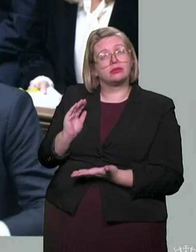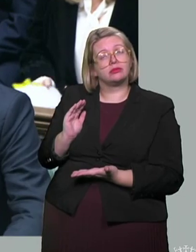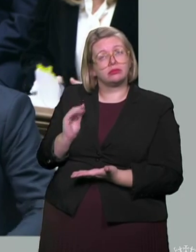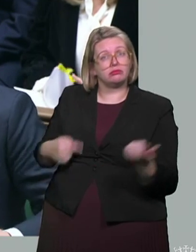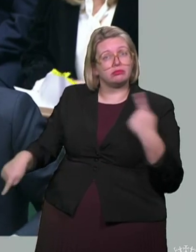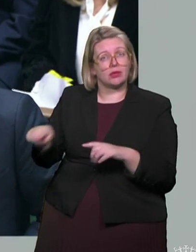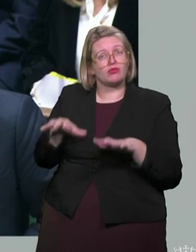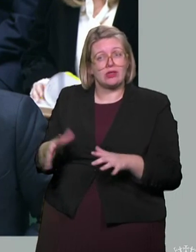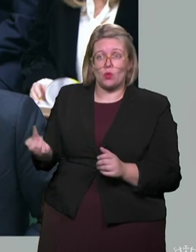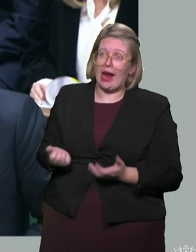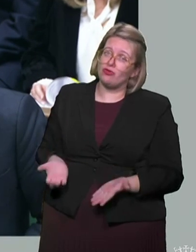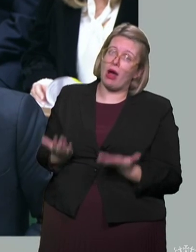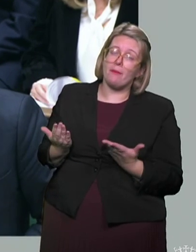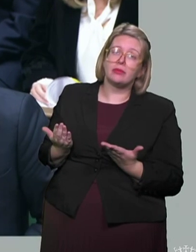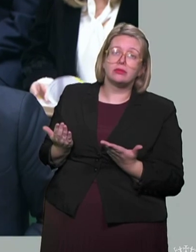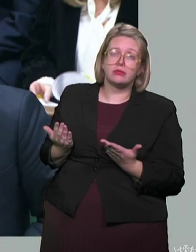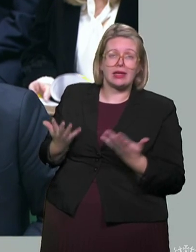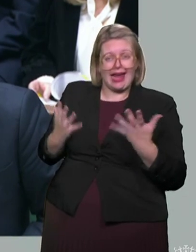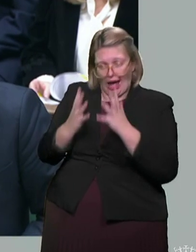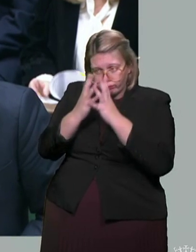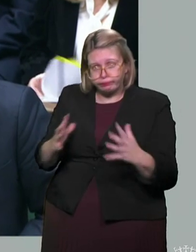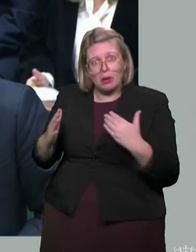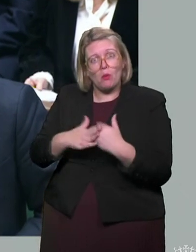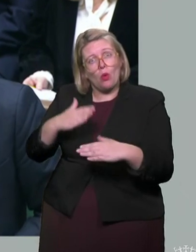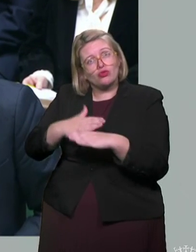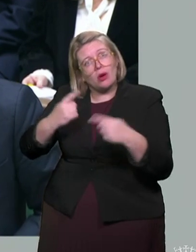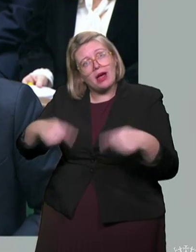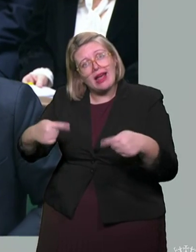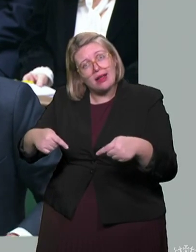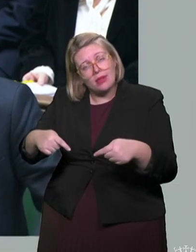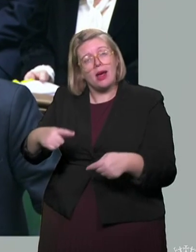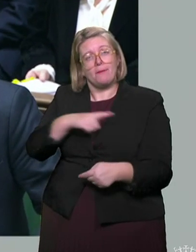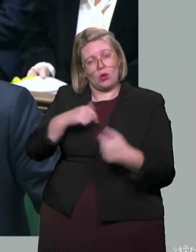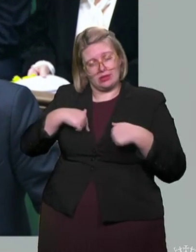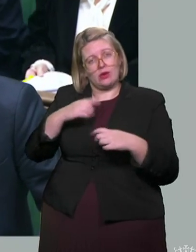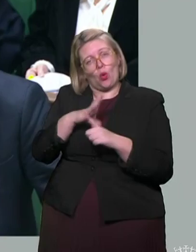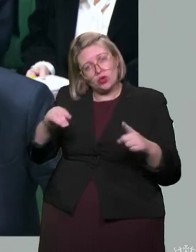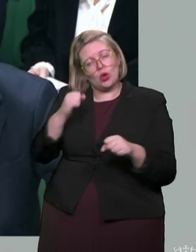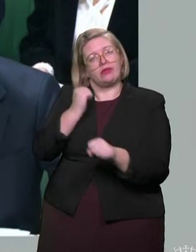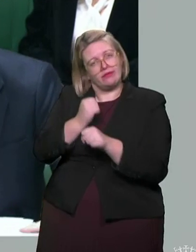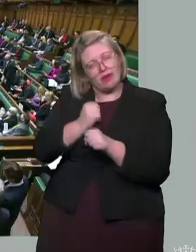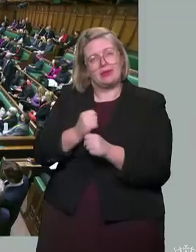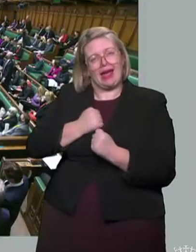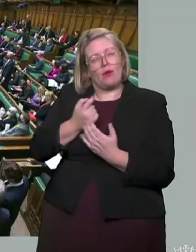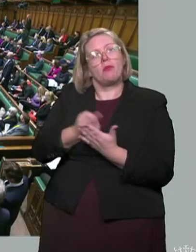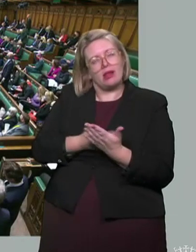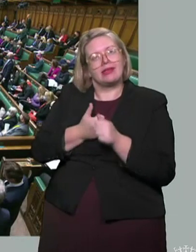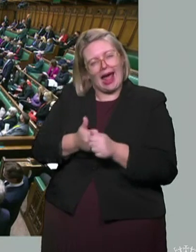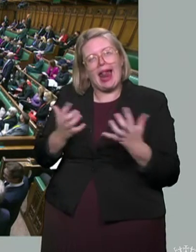There is a huge jobs boom now, thanks to the policies that this Government have pursued.